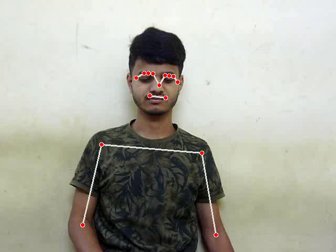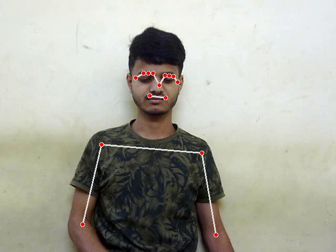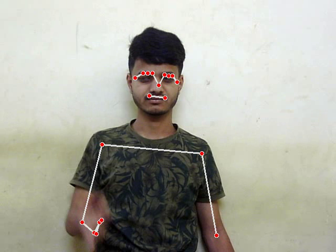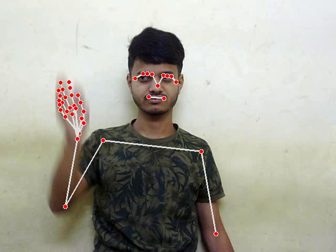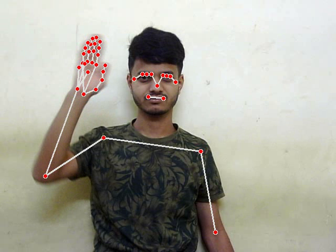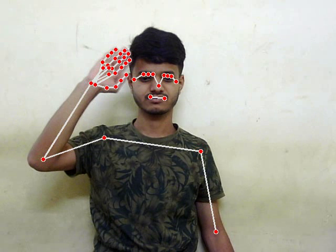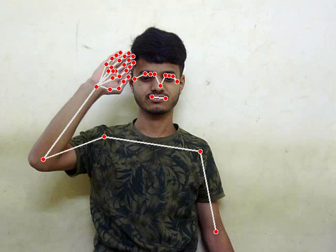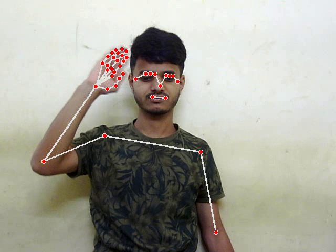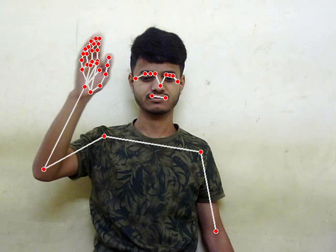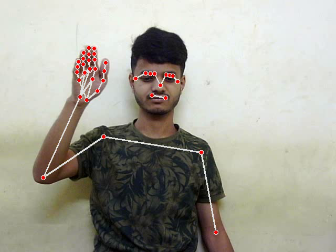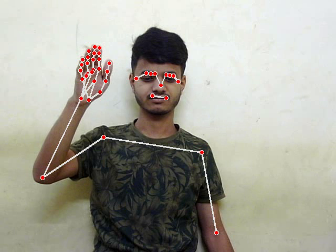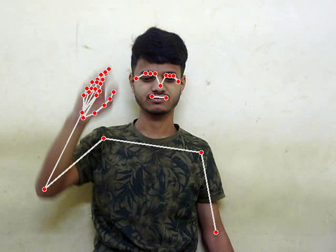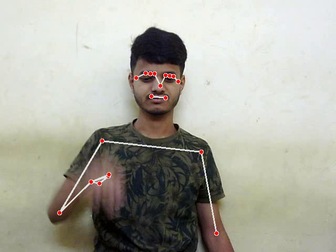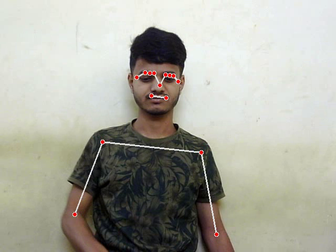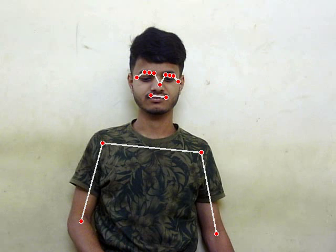hello